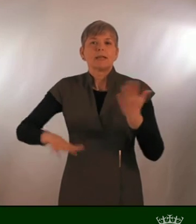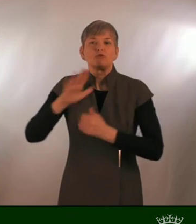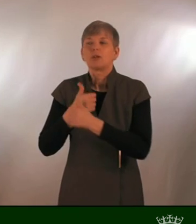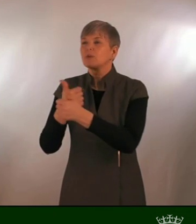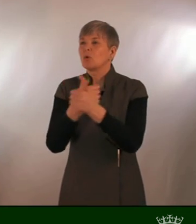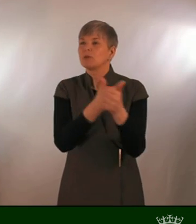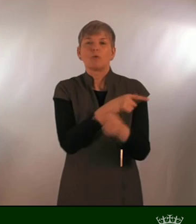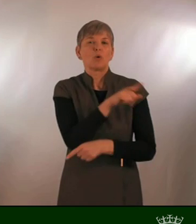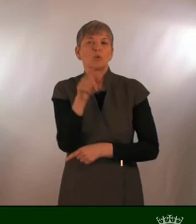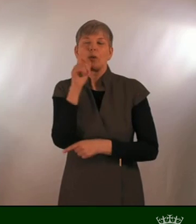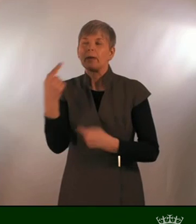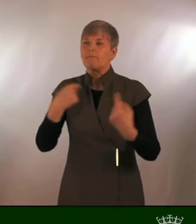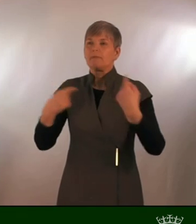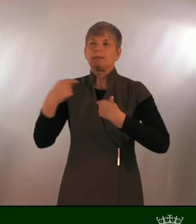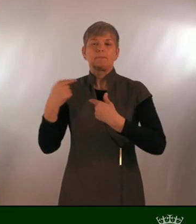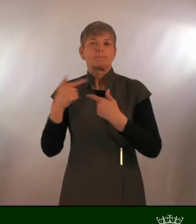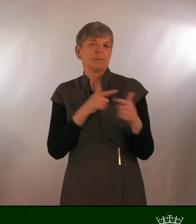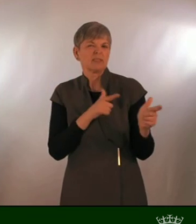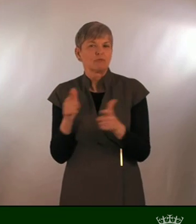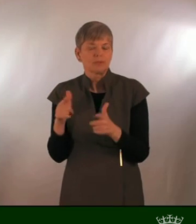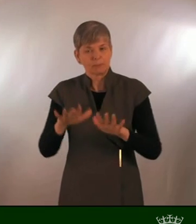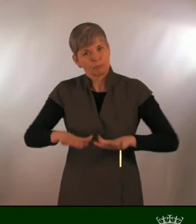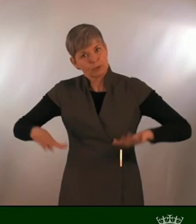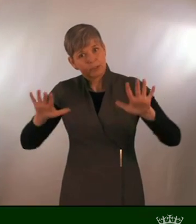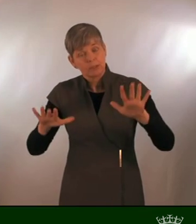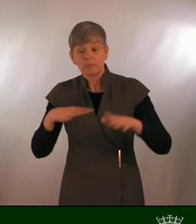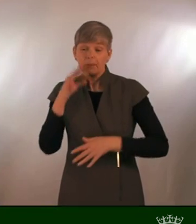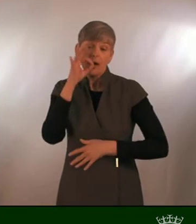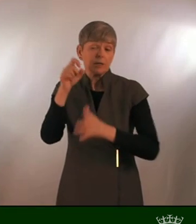Will the Prime Minister join me in commending its work, and agree to ensure that its funding continues?